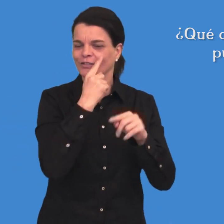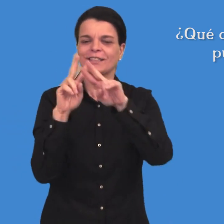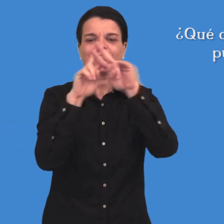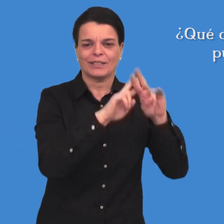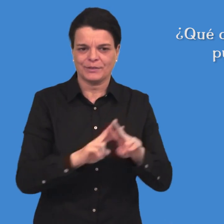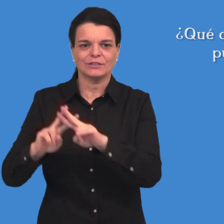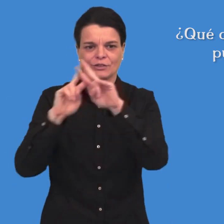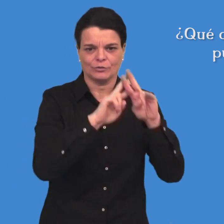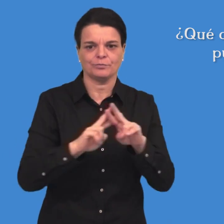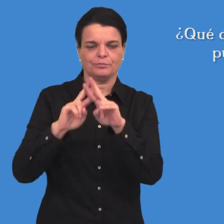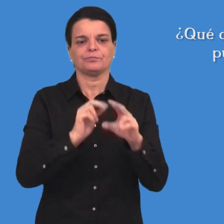revisar